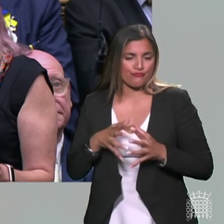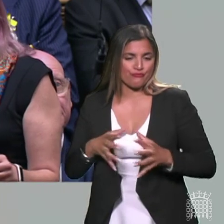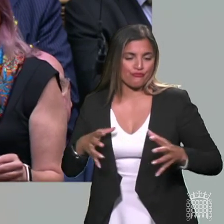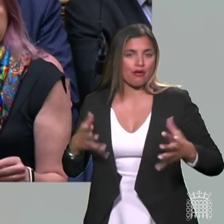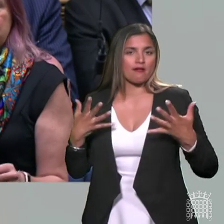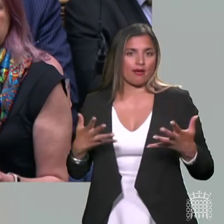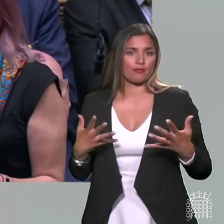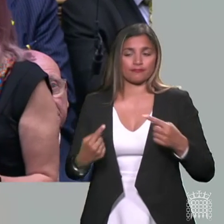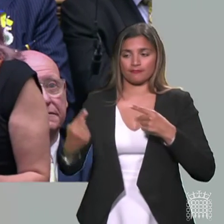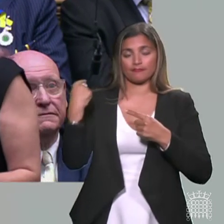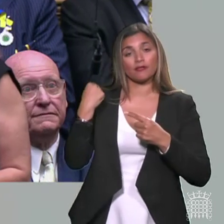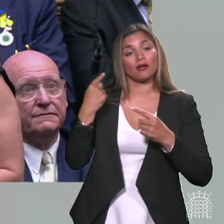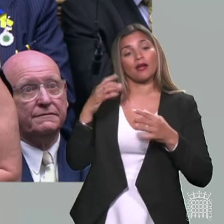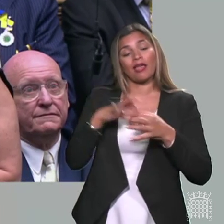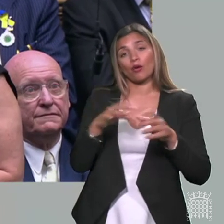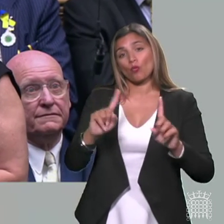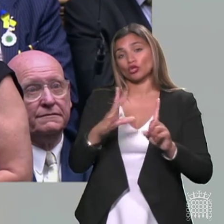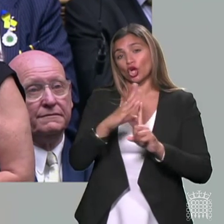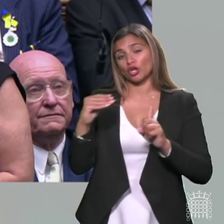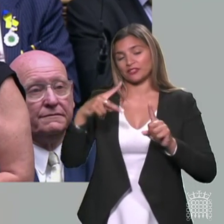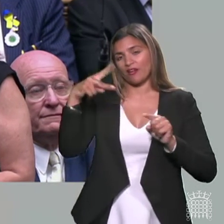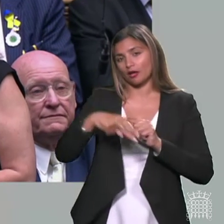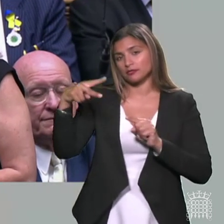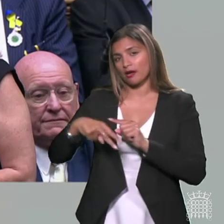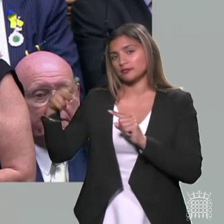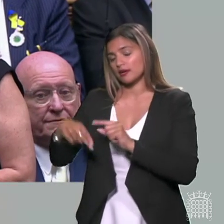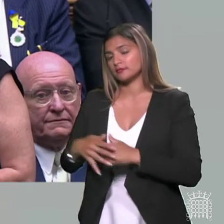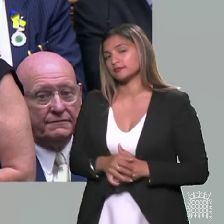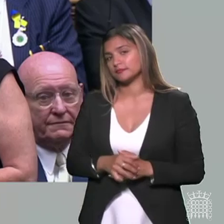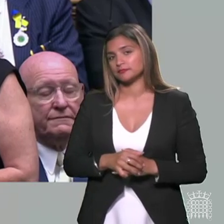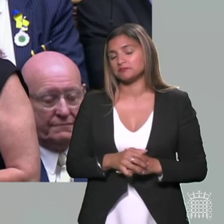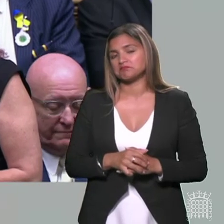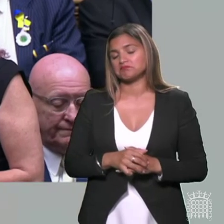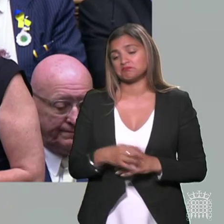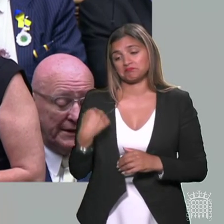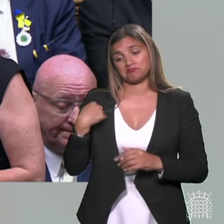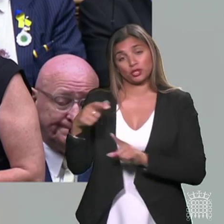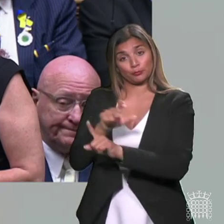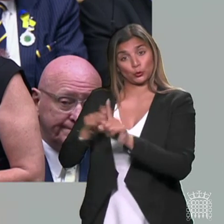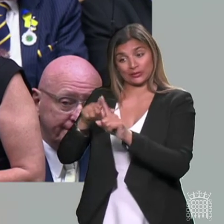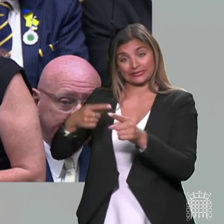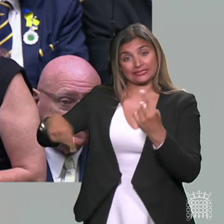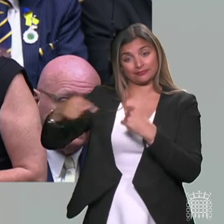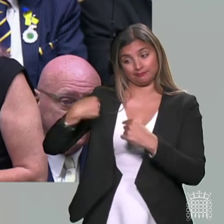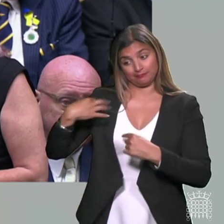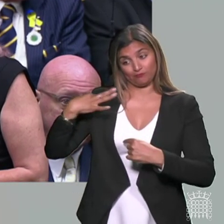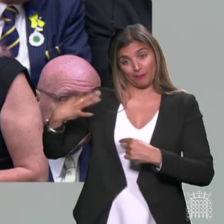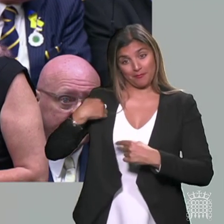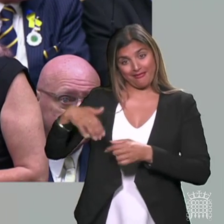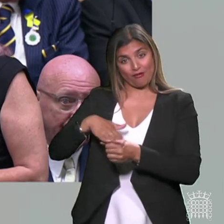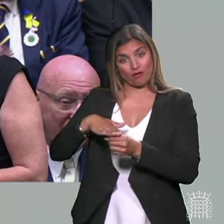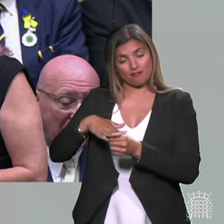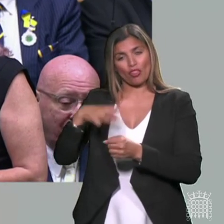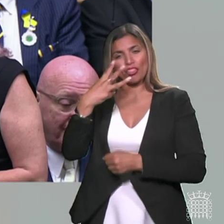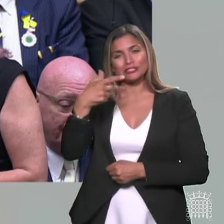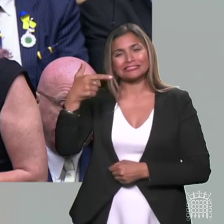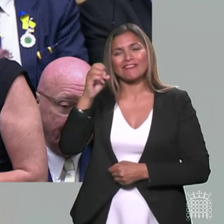In the communities I represent, 37% of children are now growing up in poverty.